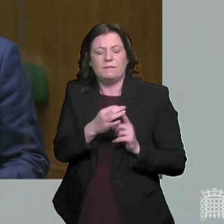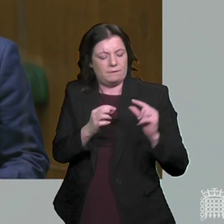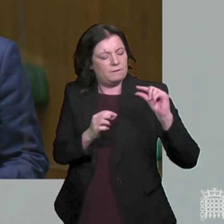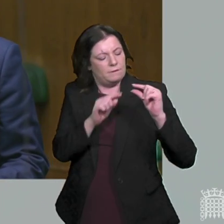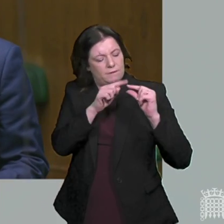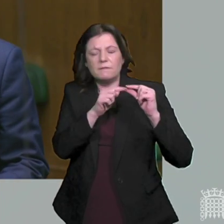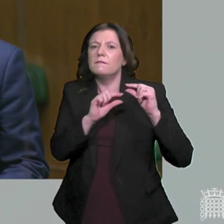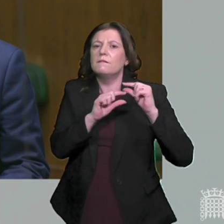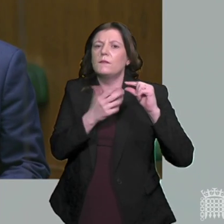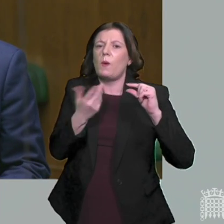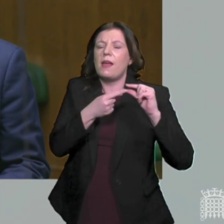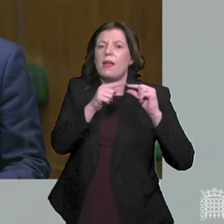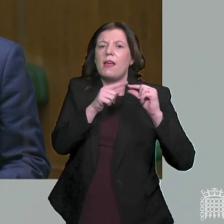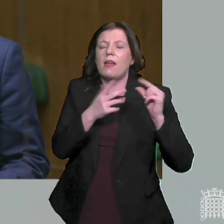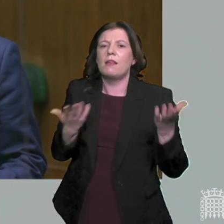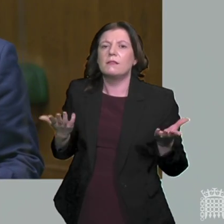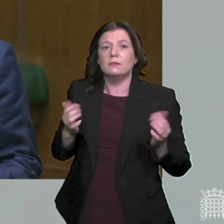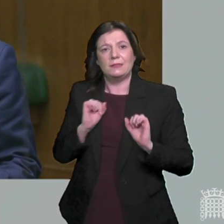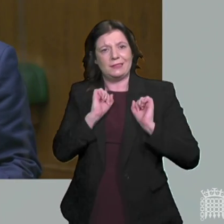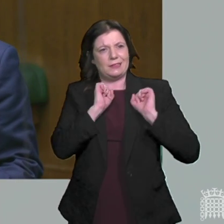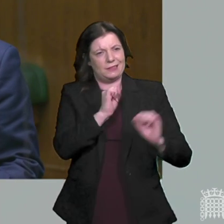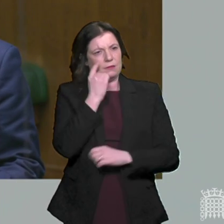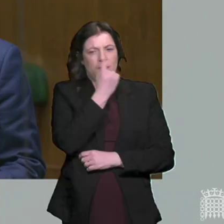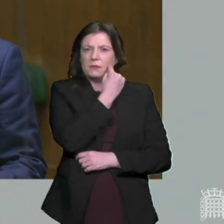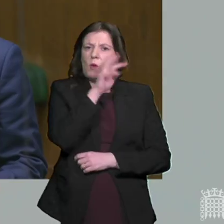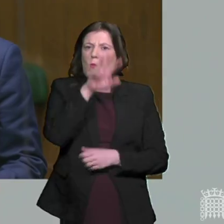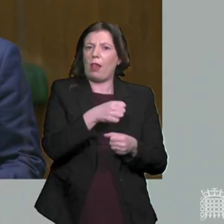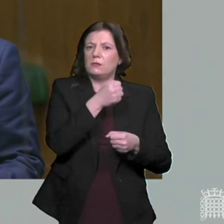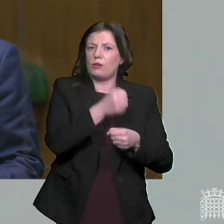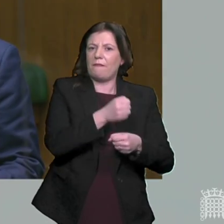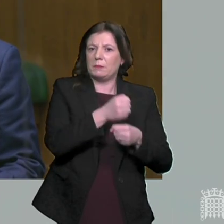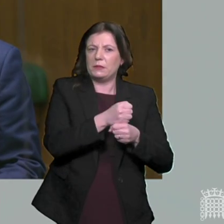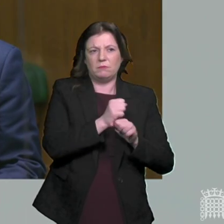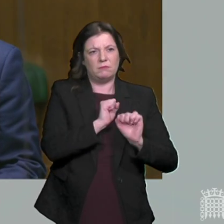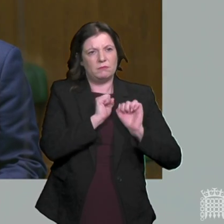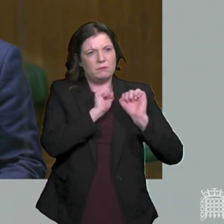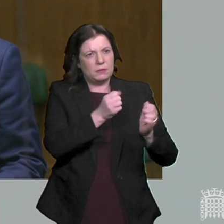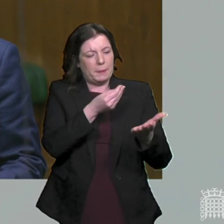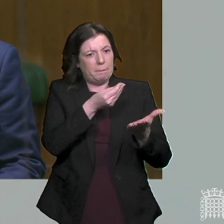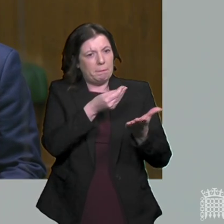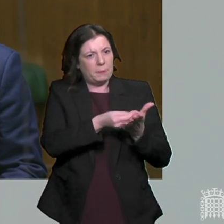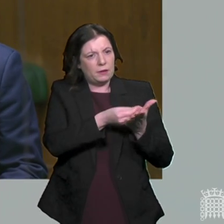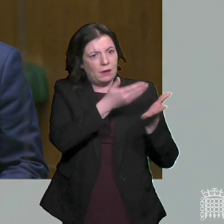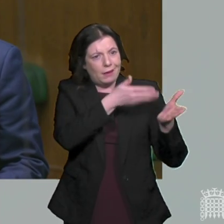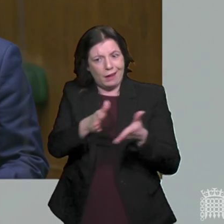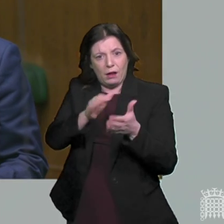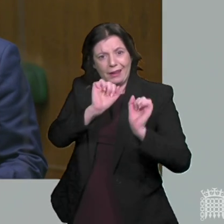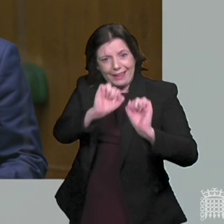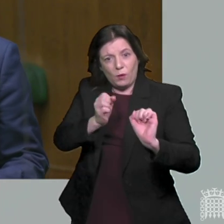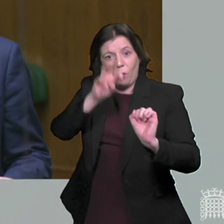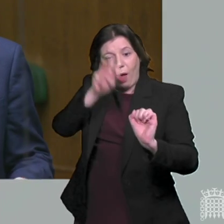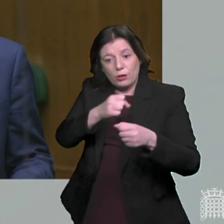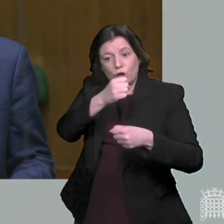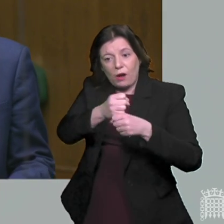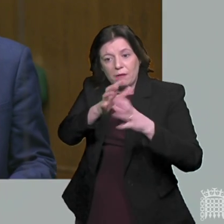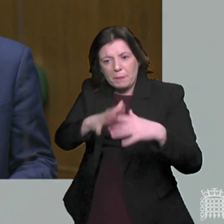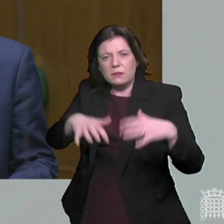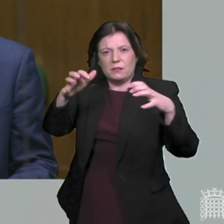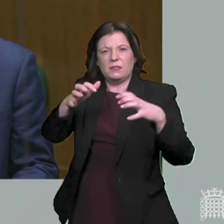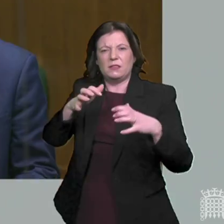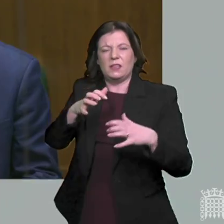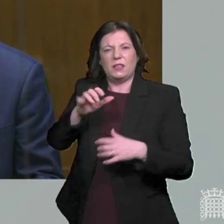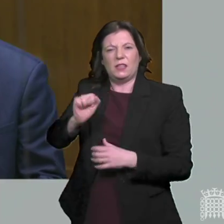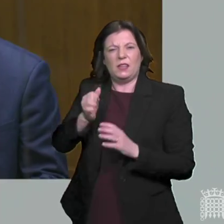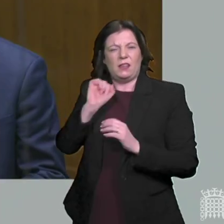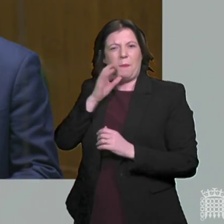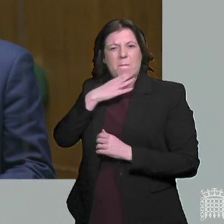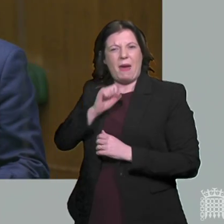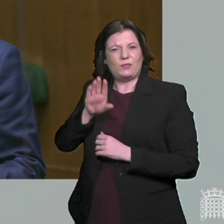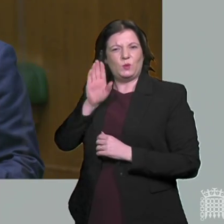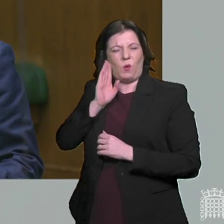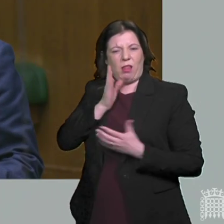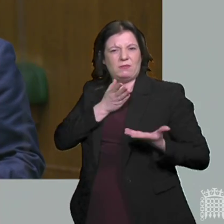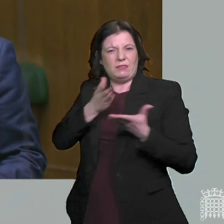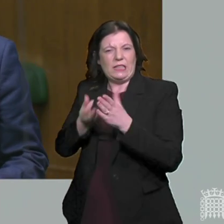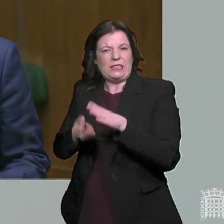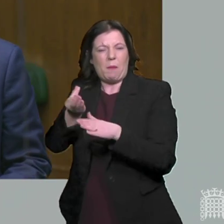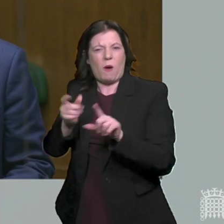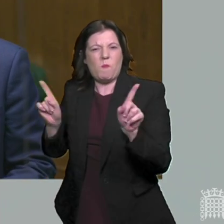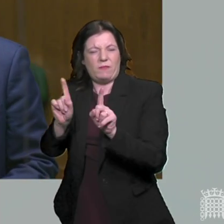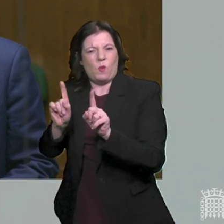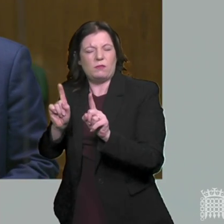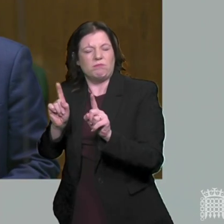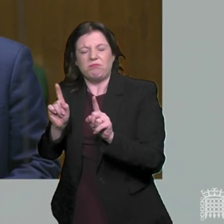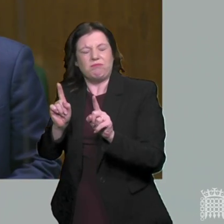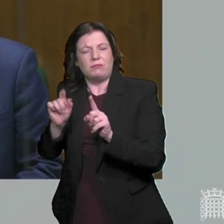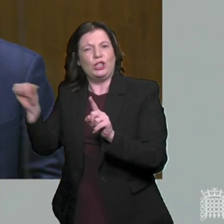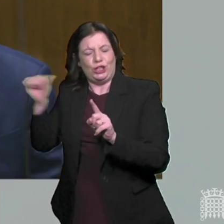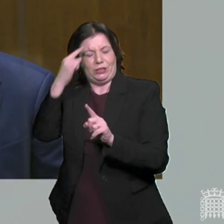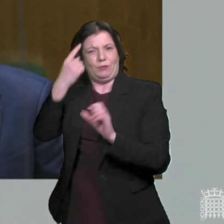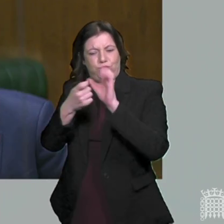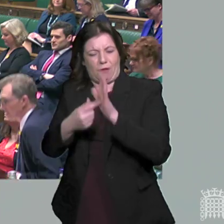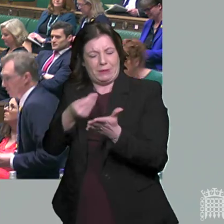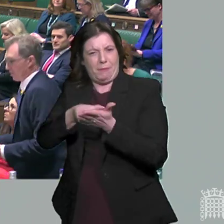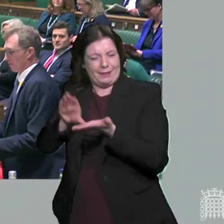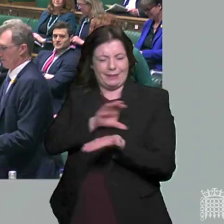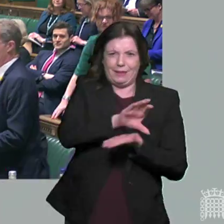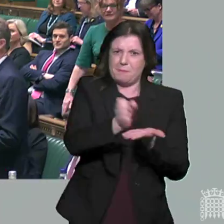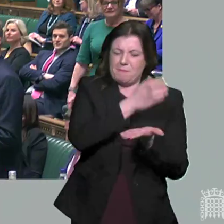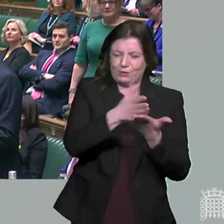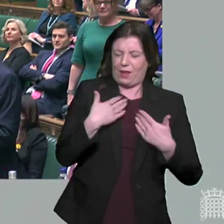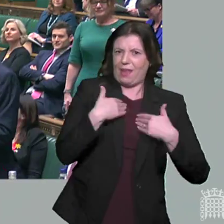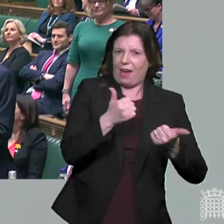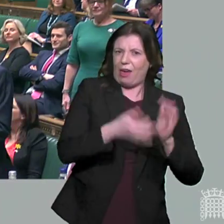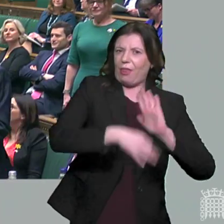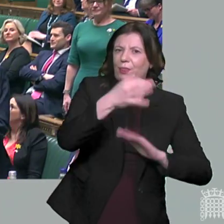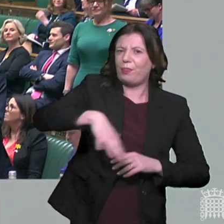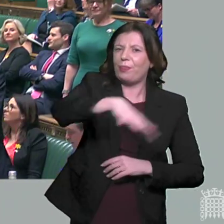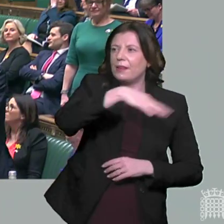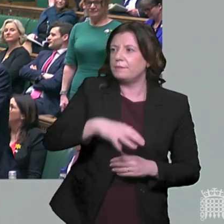Does my right honourable Friend agree that the Welsh Government should spend less time and money on expanding the Senedd and putting tampons in men’s toilets, and focus on delivering a proper service for the people of Wales?